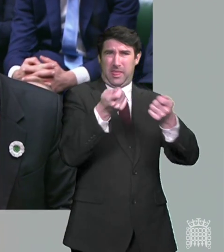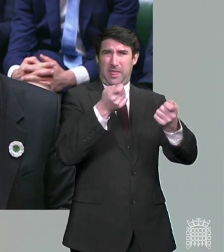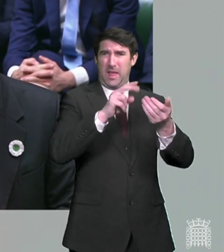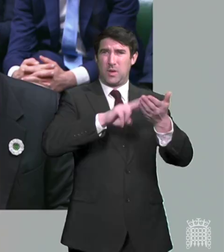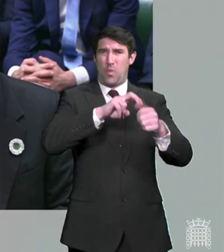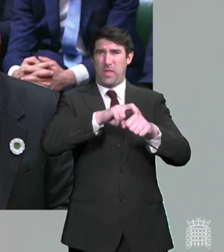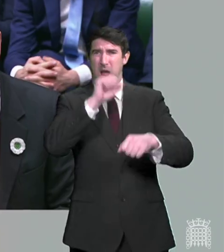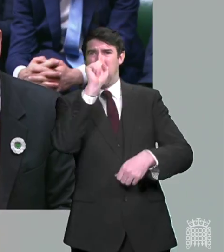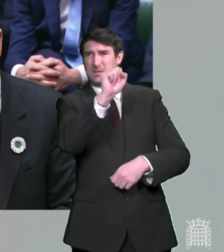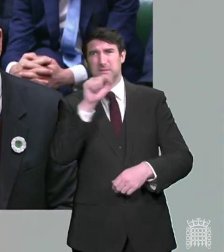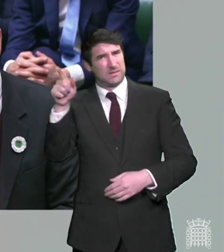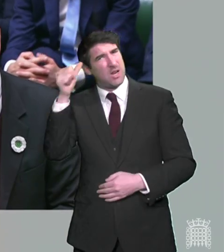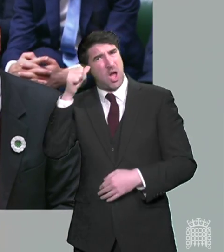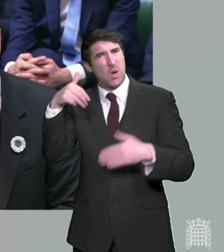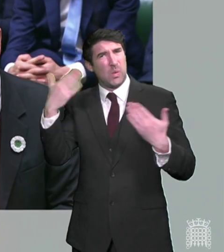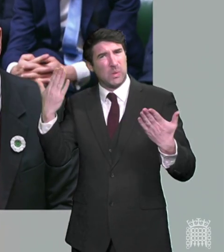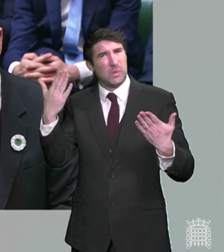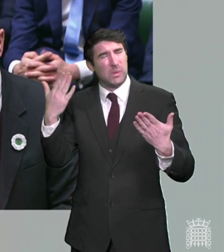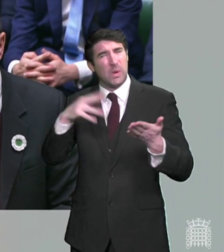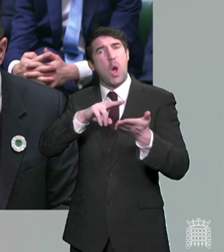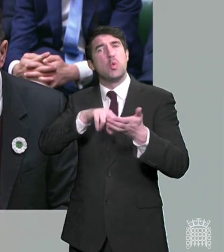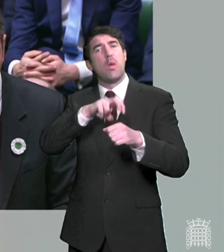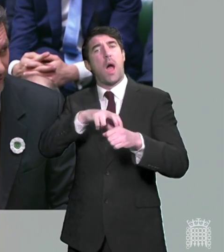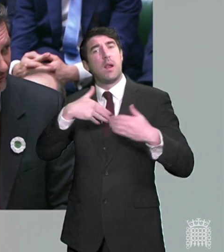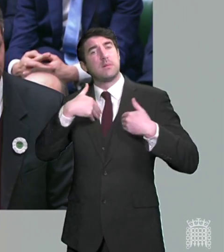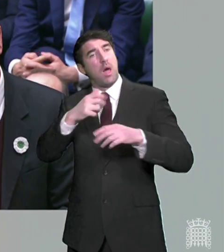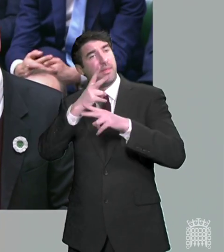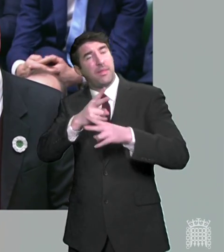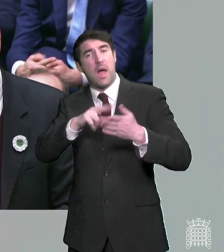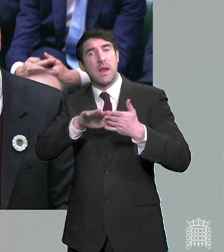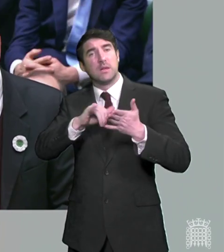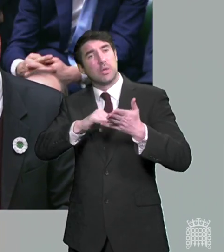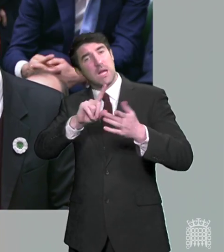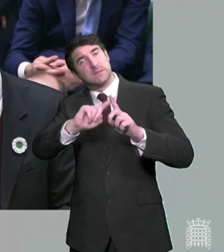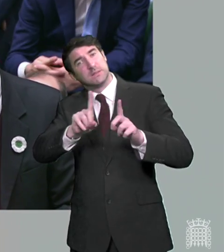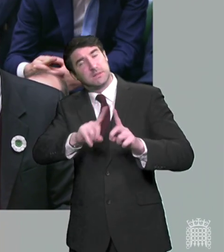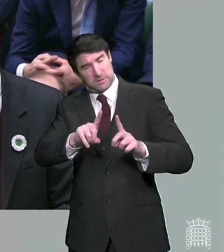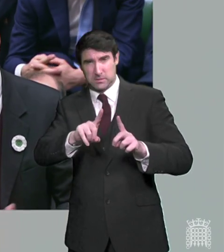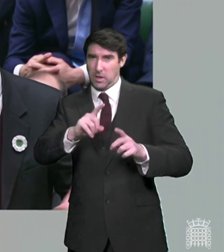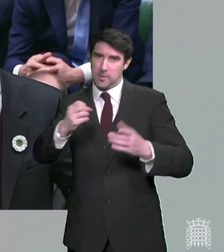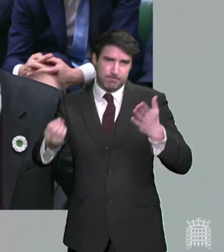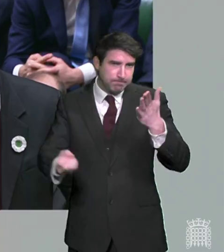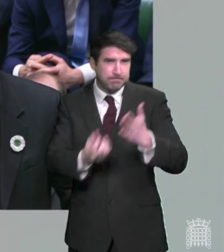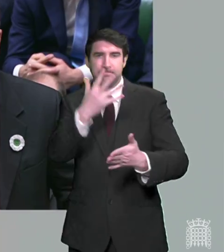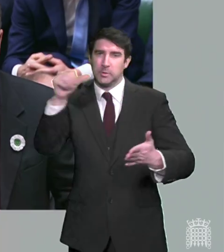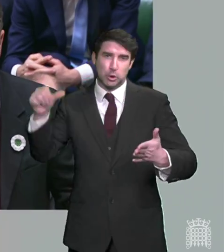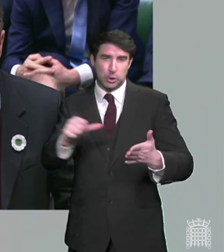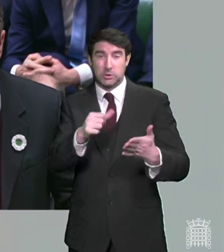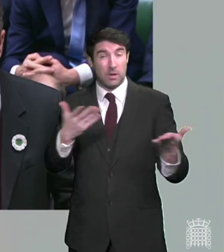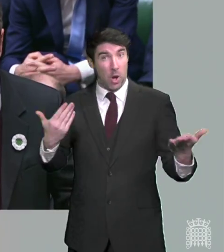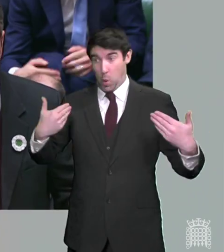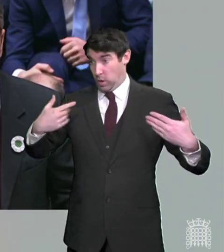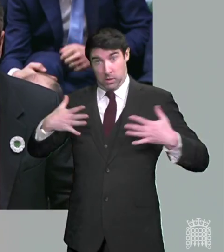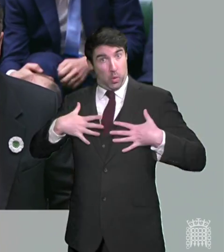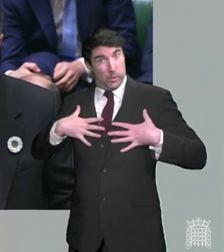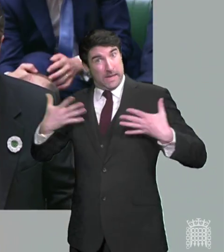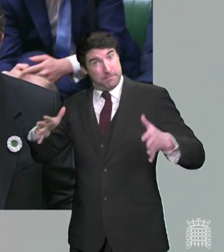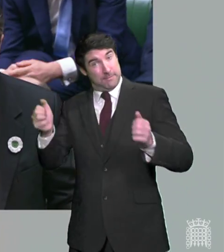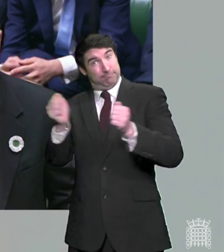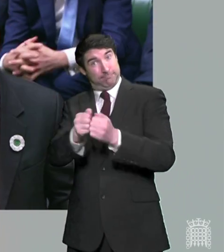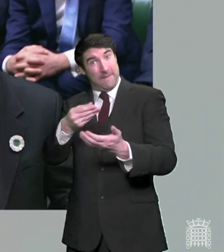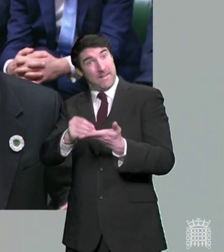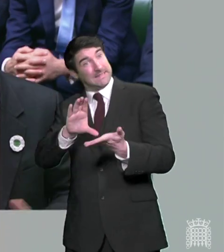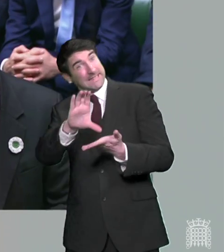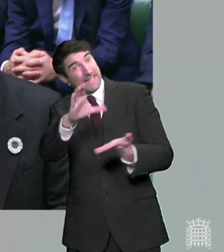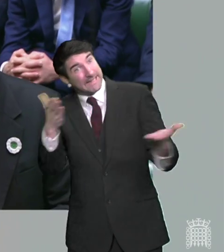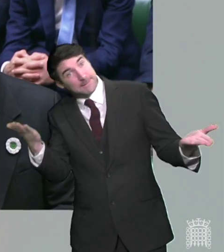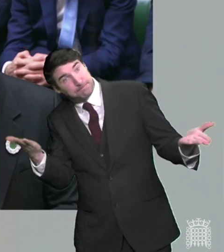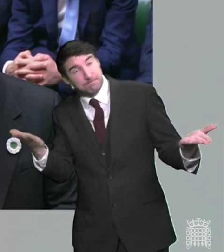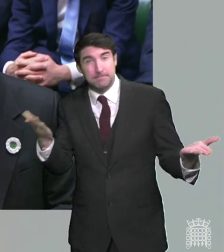It is also the reality that health in Northern Ireland has not had the systemic transformation that it needs, despite our making appropriate funds available.